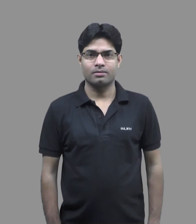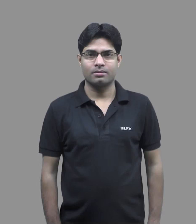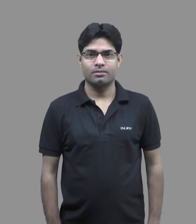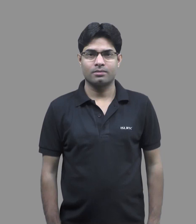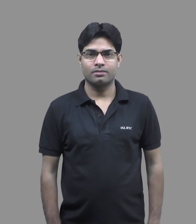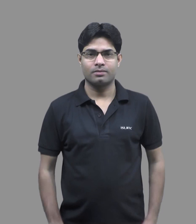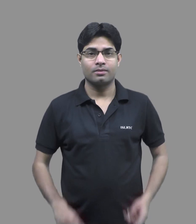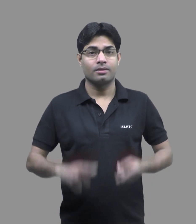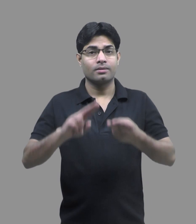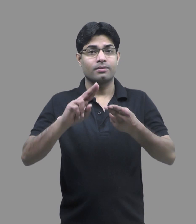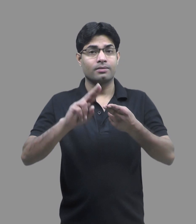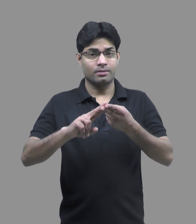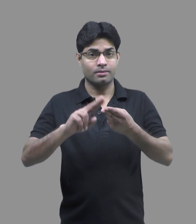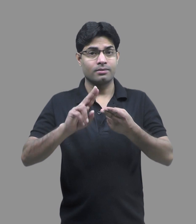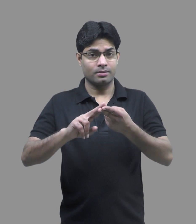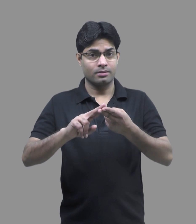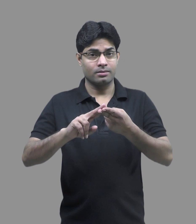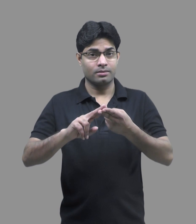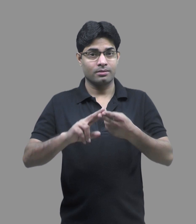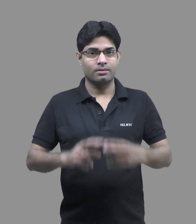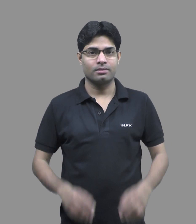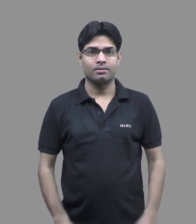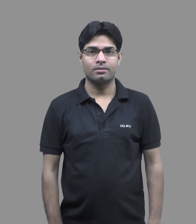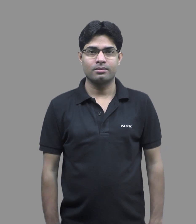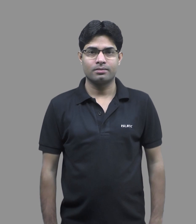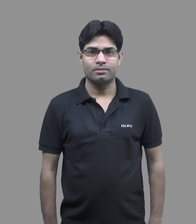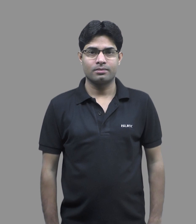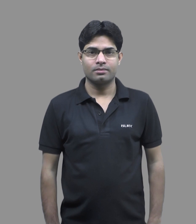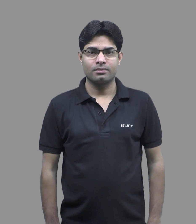Friday